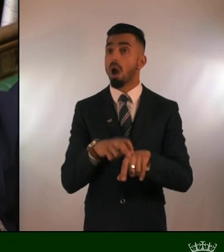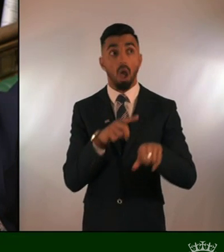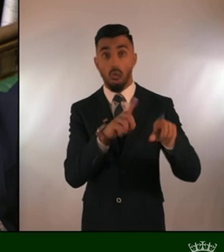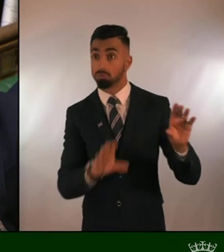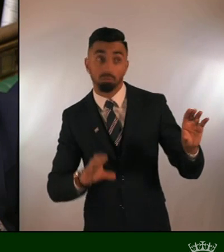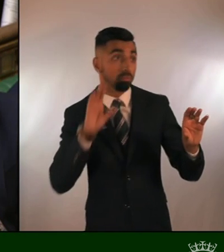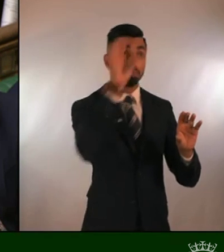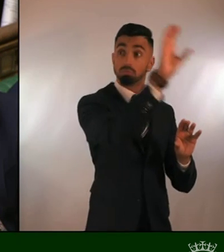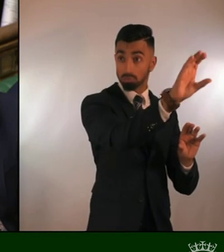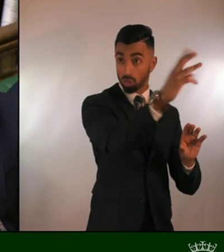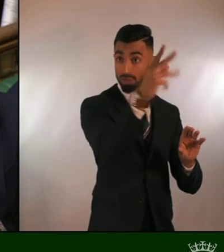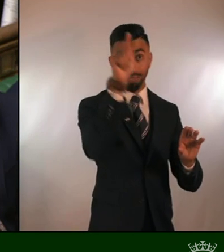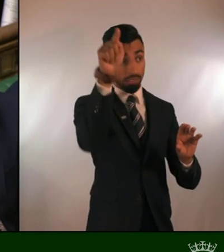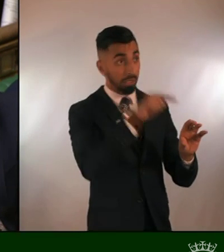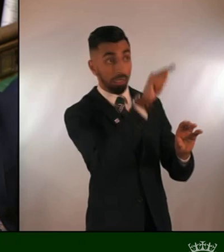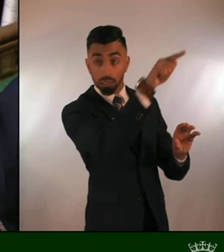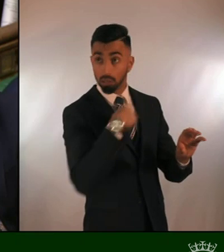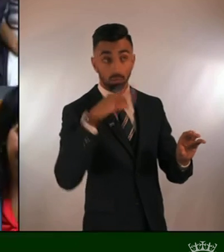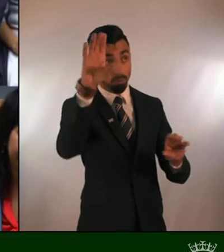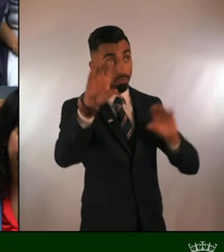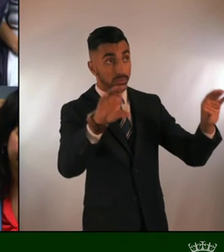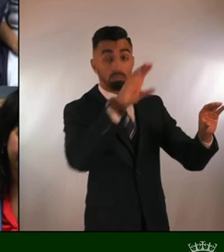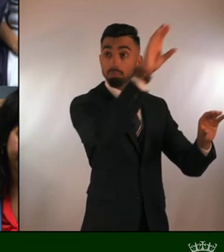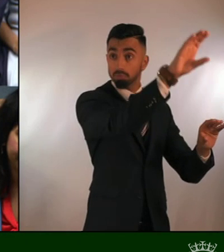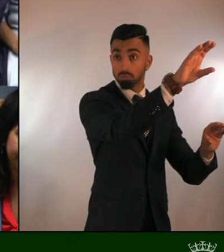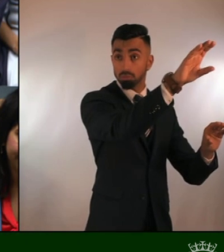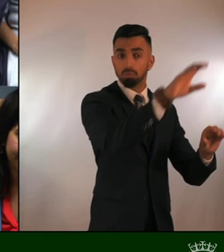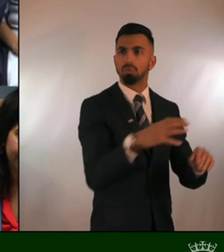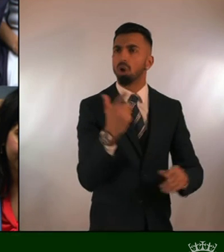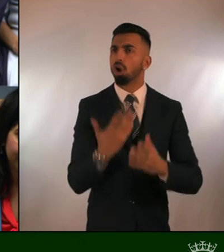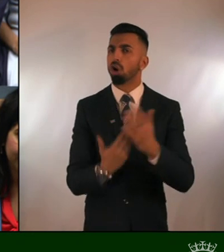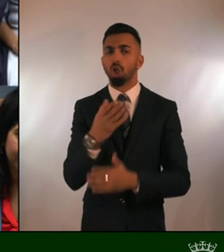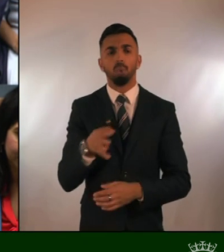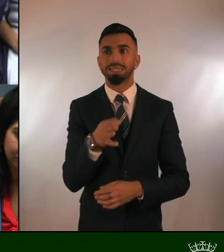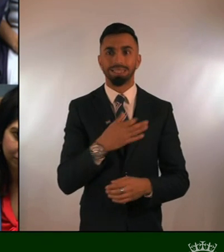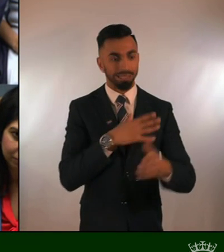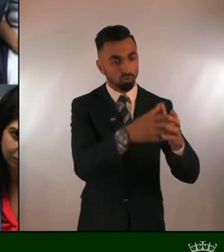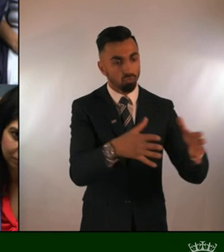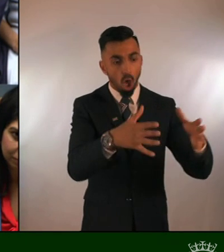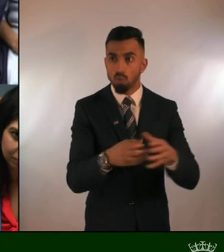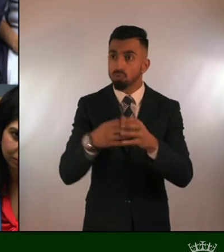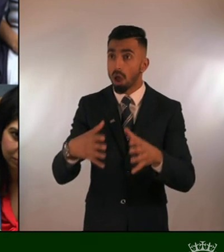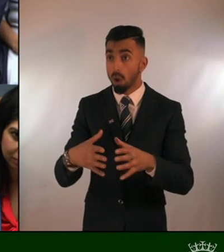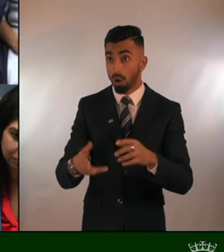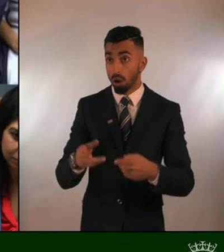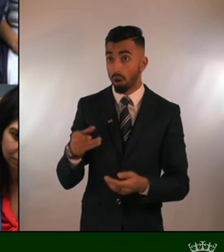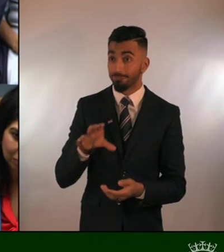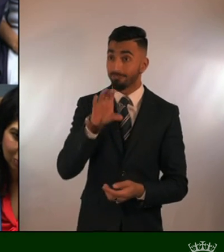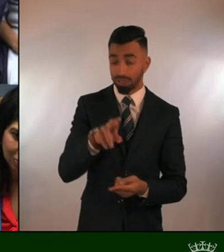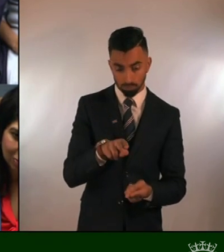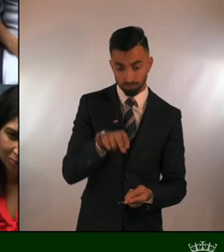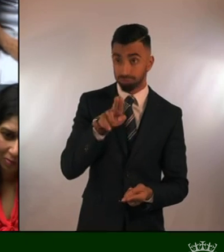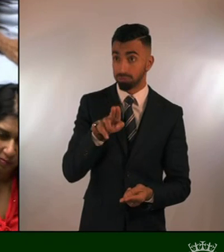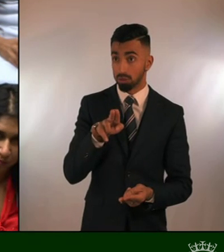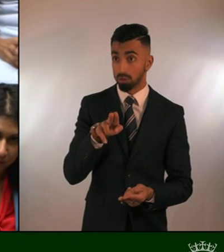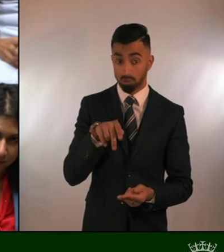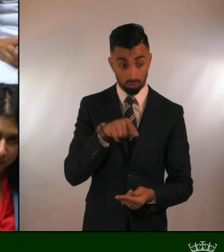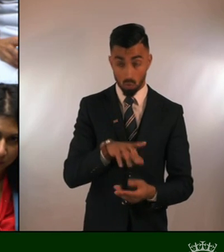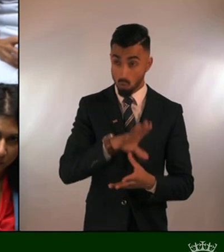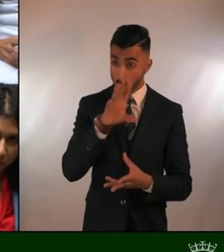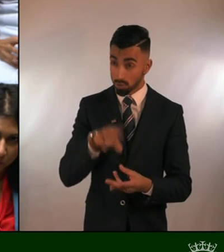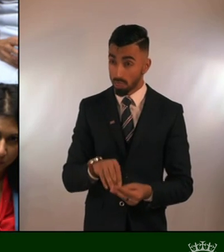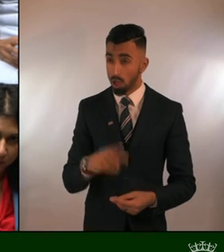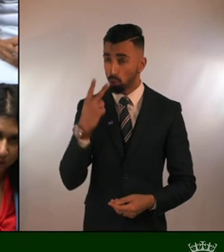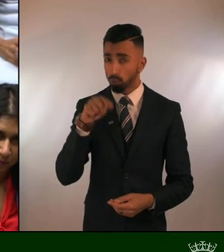I am announcing £242 million of funding for new city and growth deals, taking our investment in these deals to more than £2.7 billion.